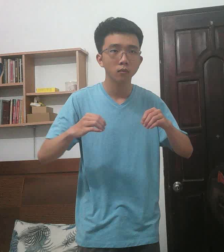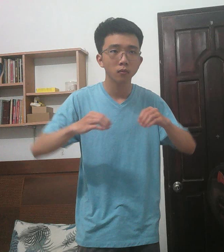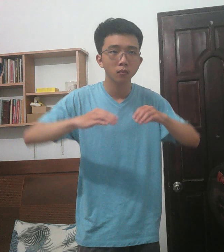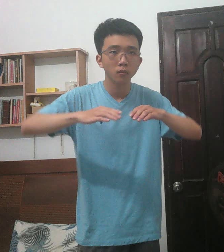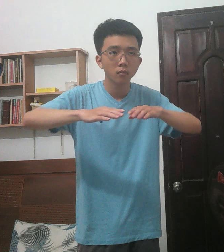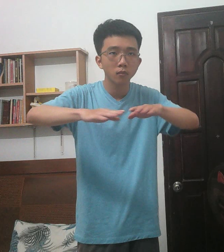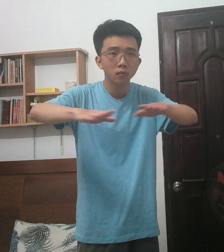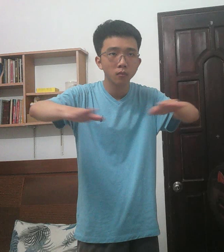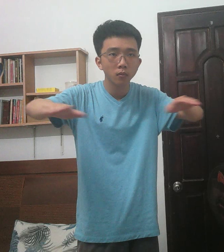boi